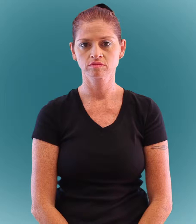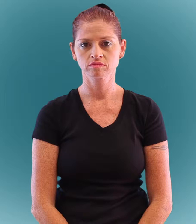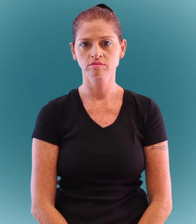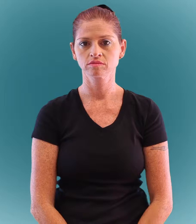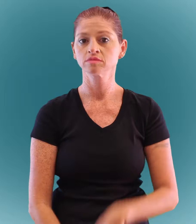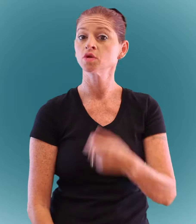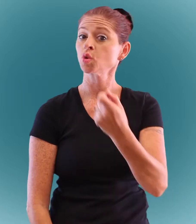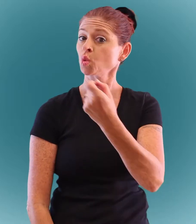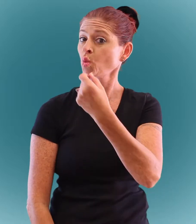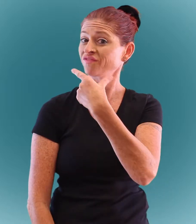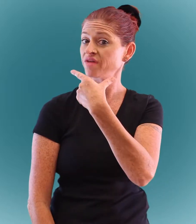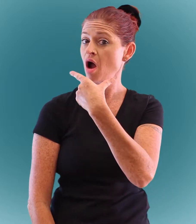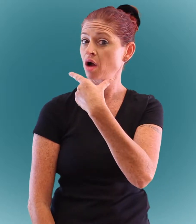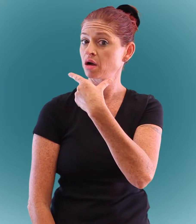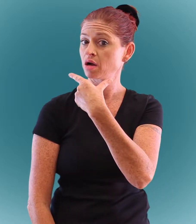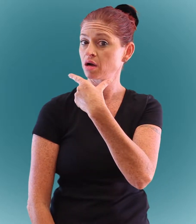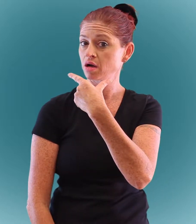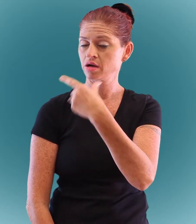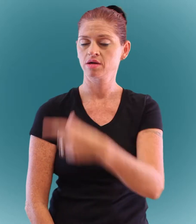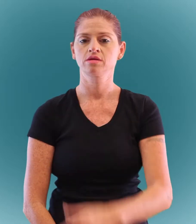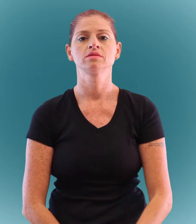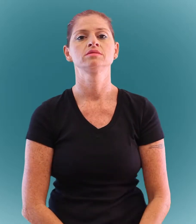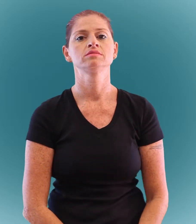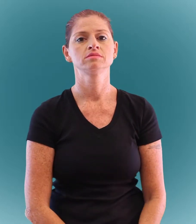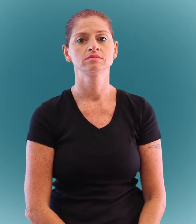תרופה